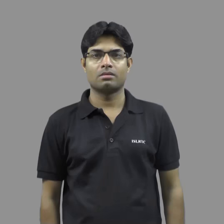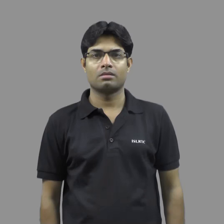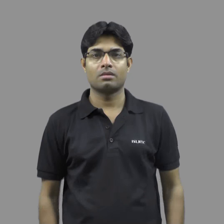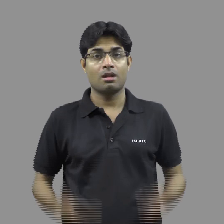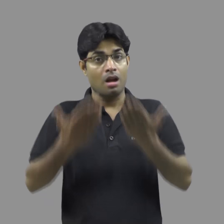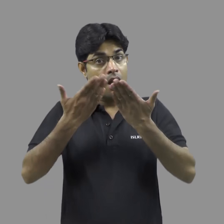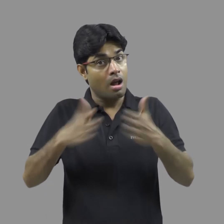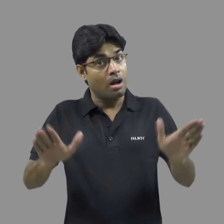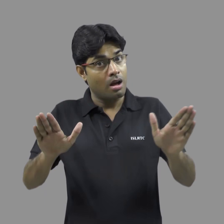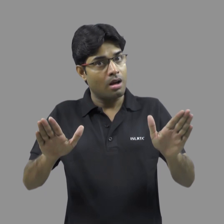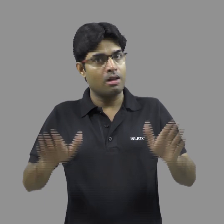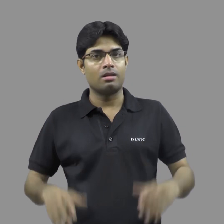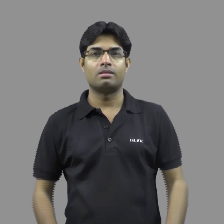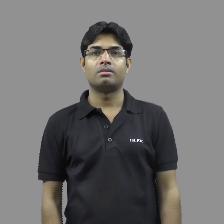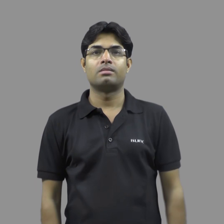Separate